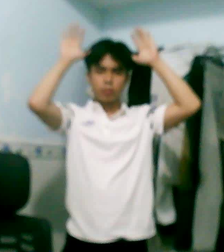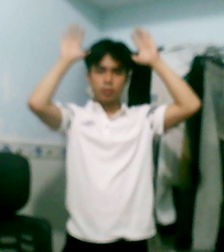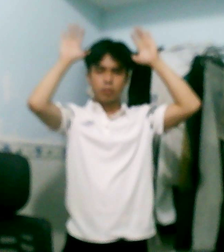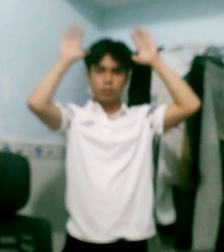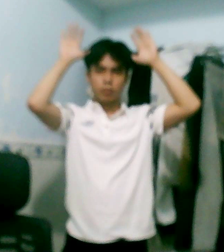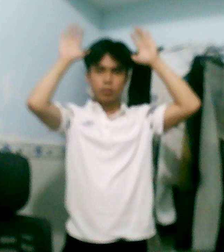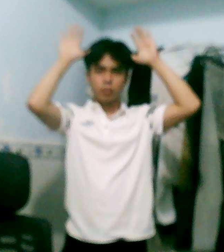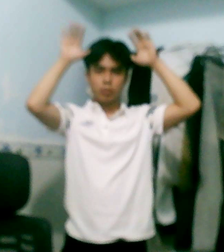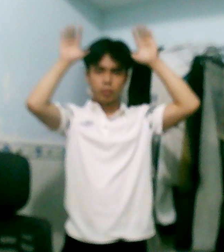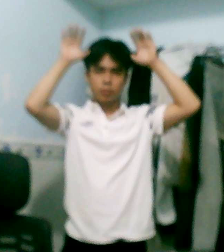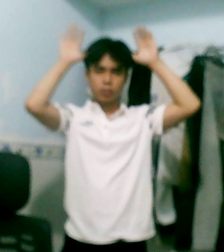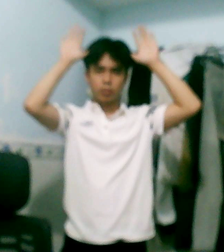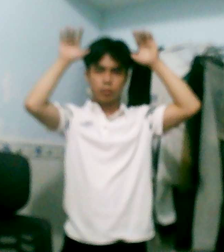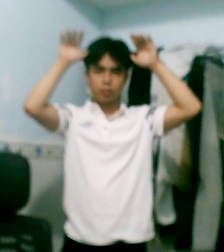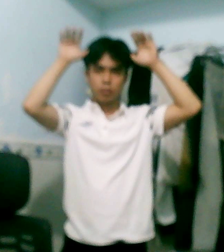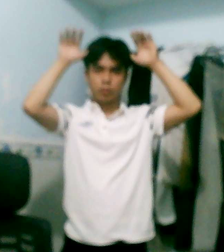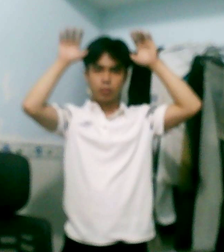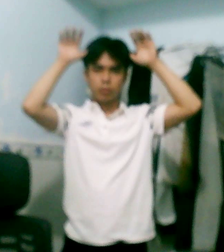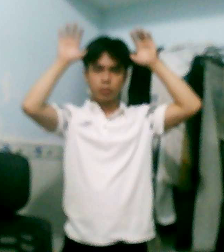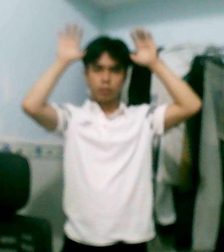cho